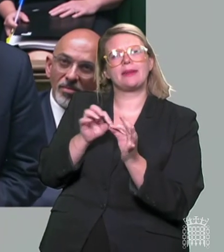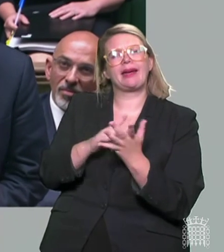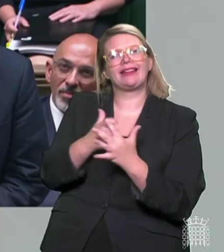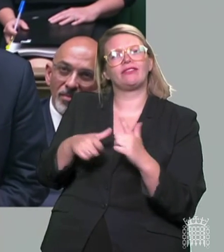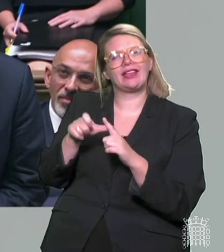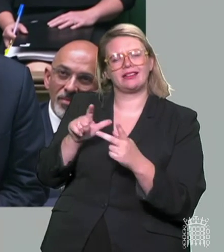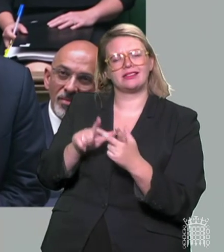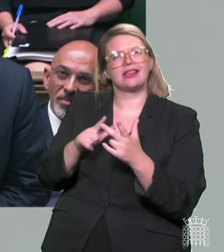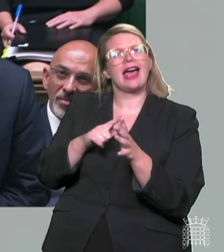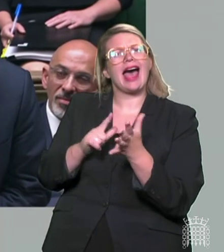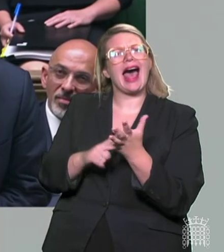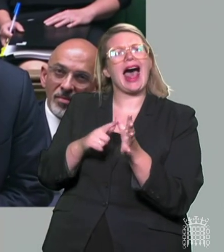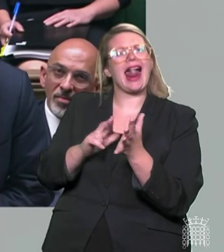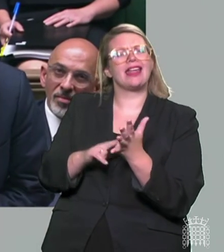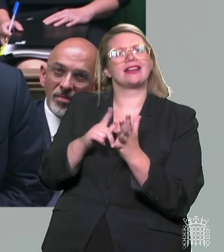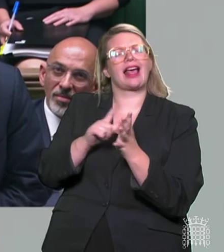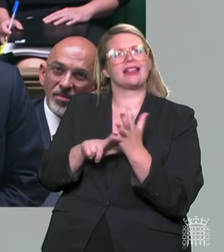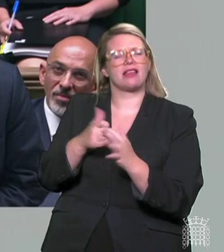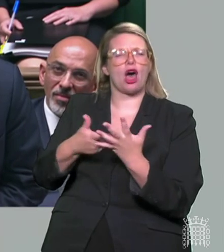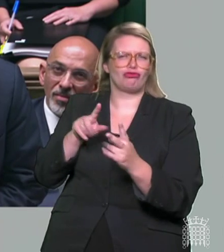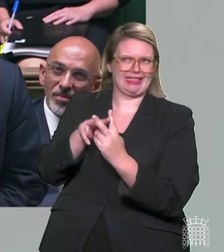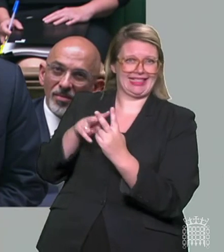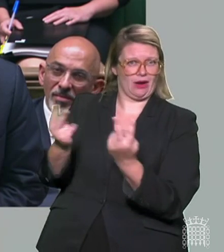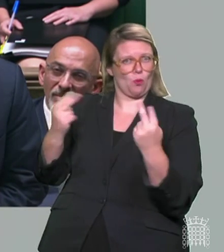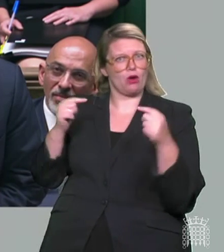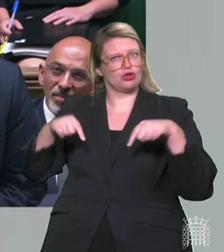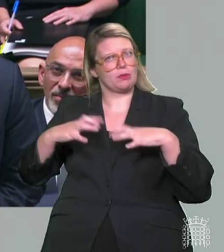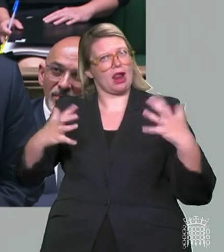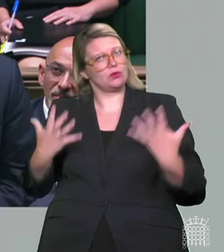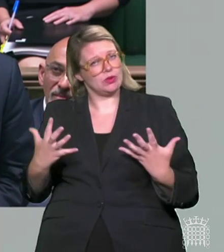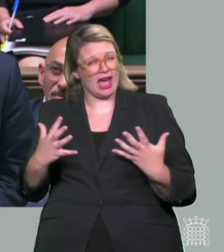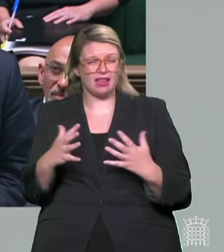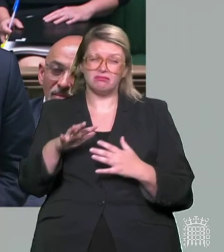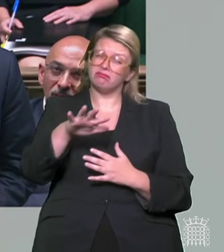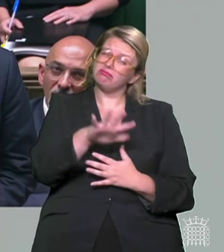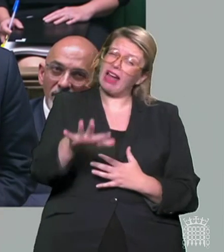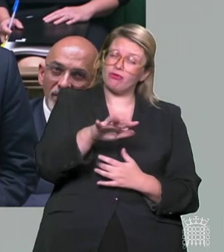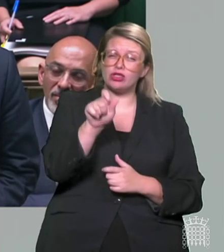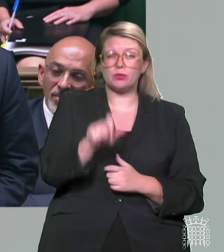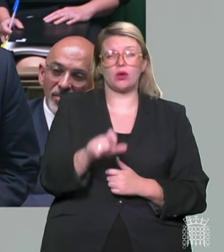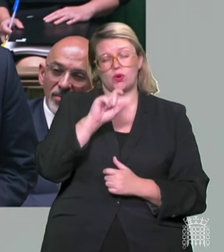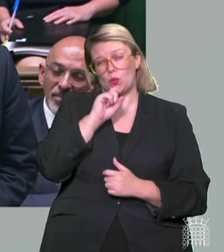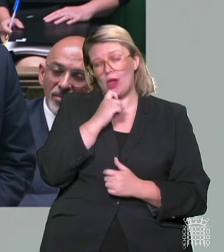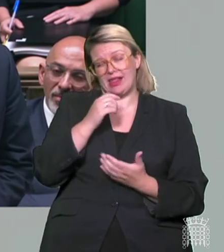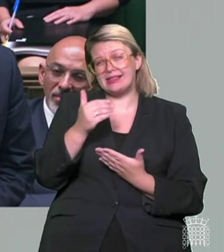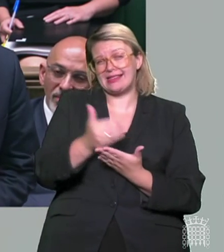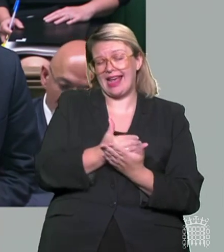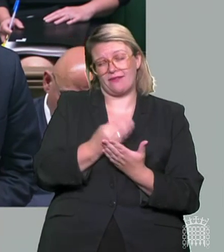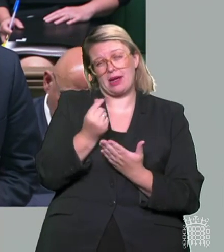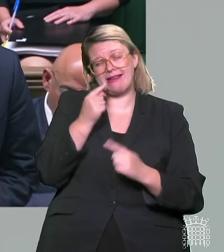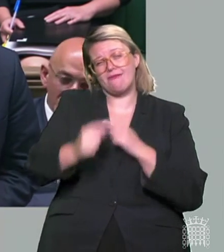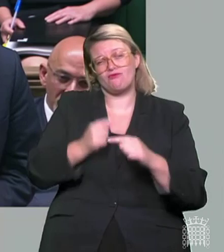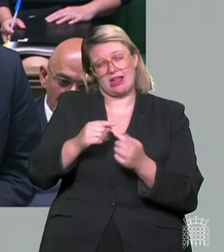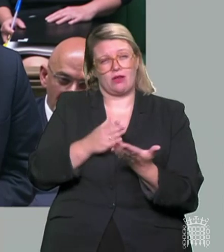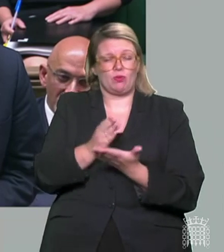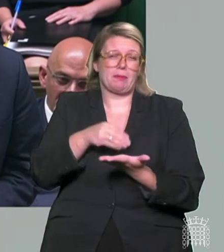A typical worker will now save £330 per year, with 70% of employees better off as a result.